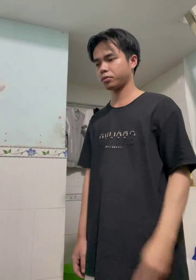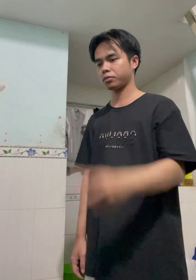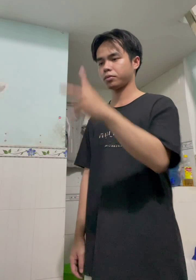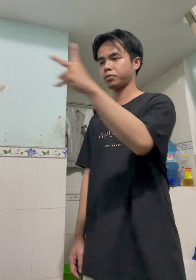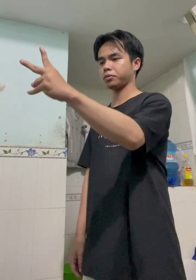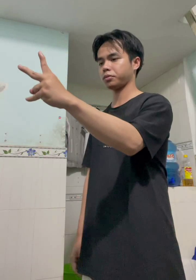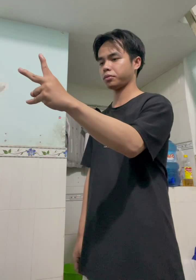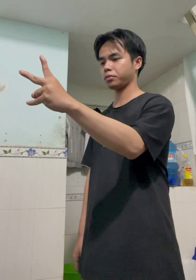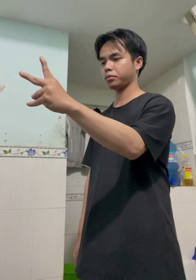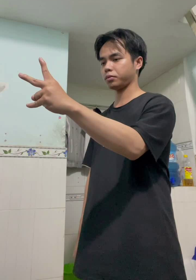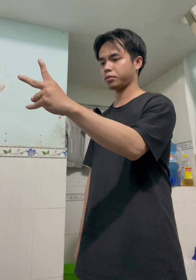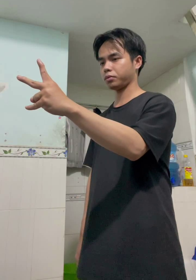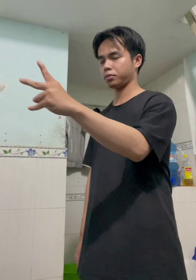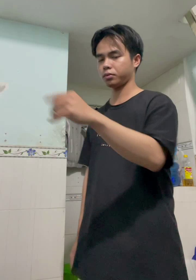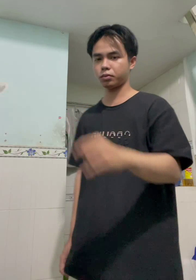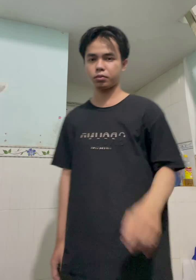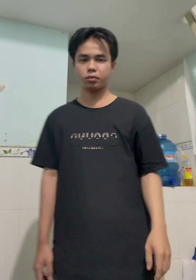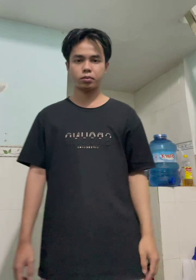h